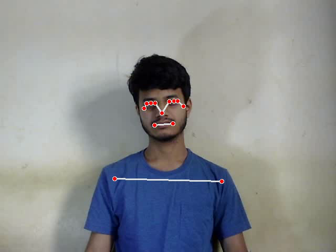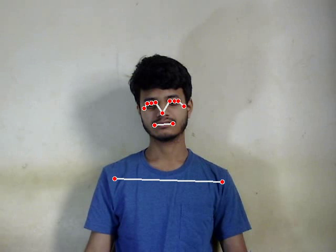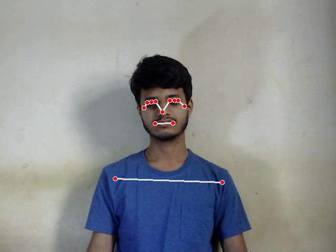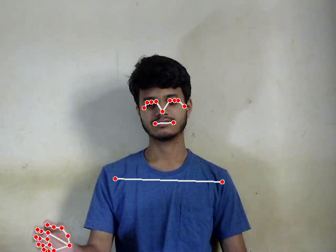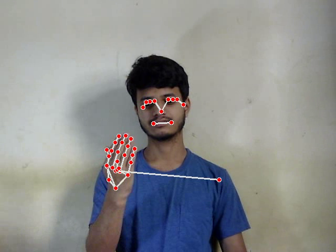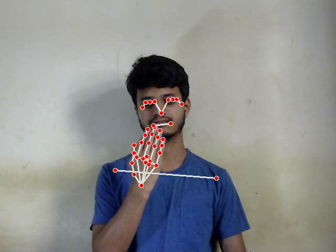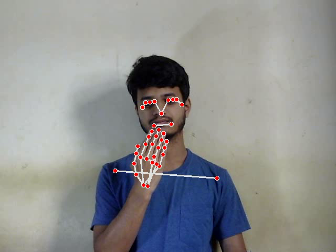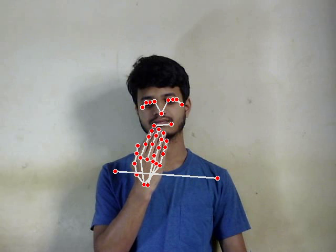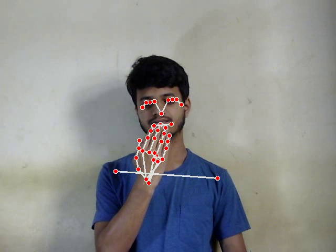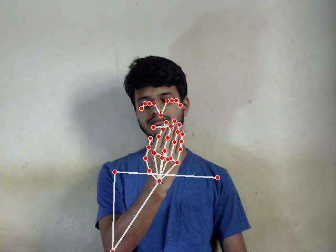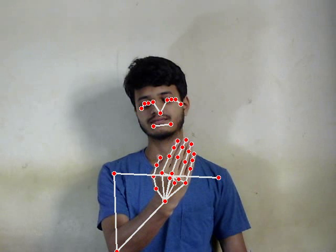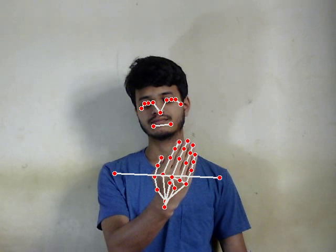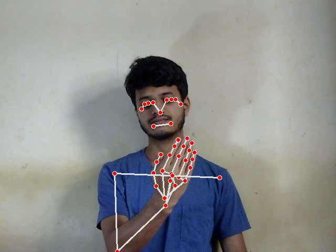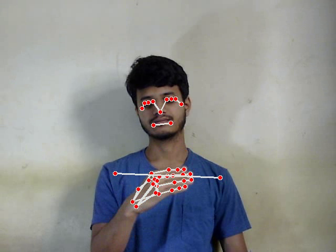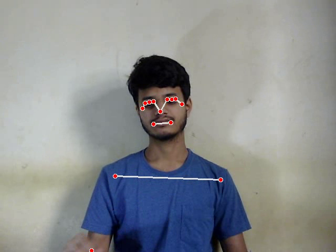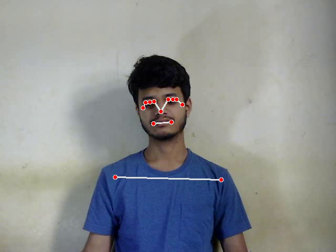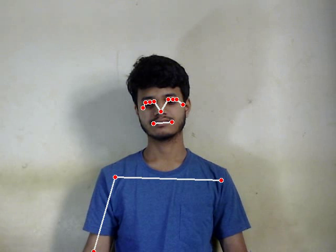thank you